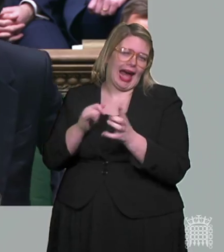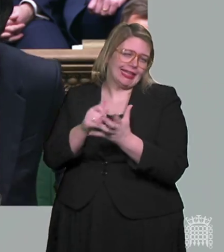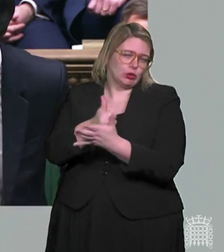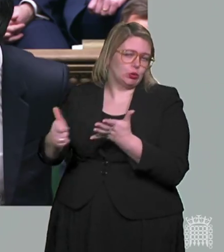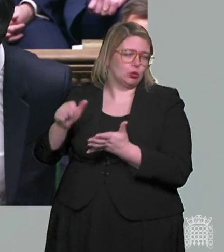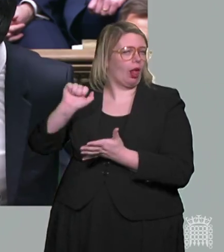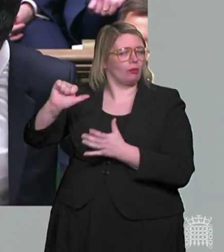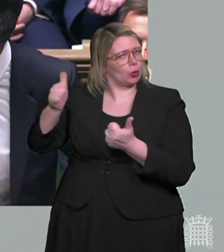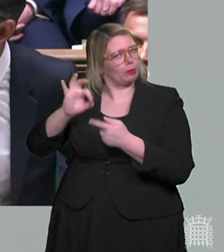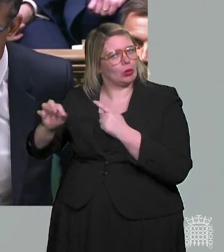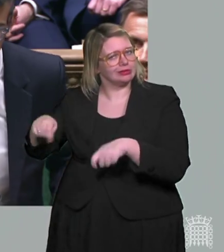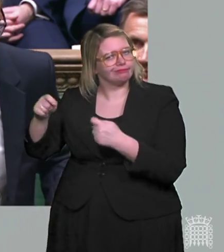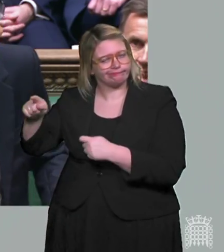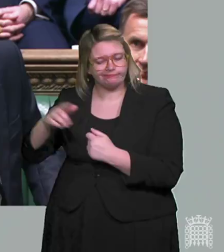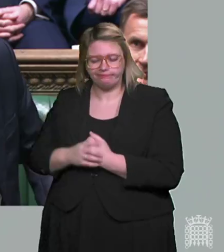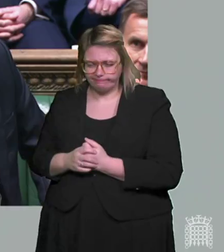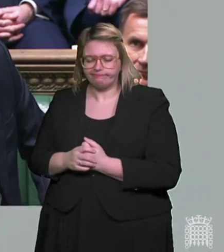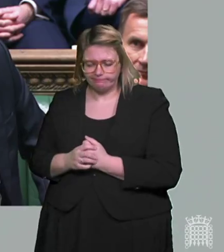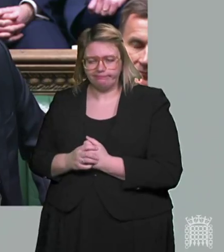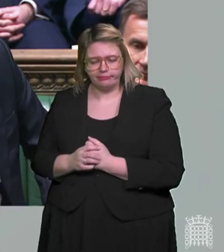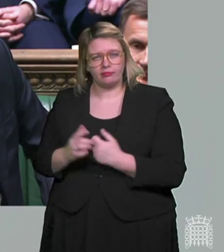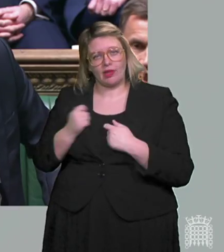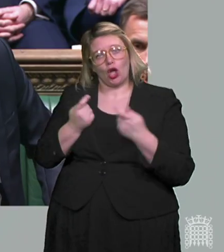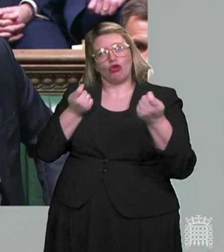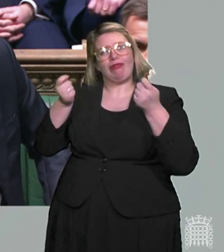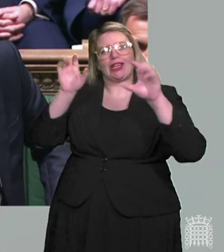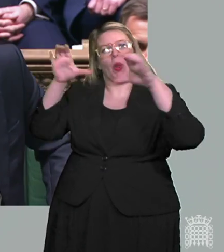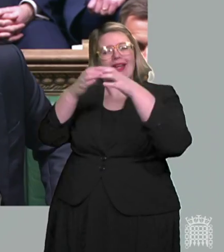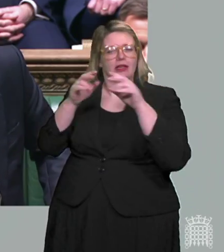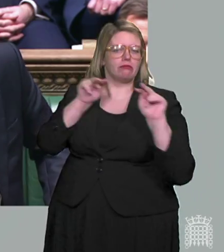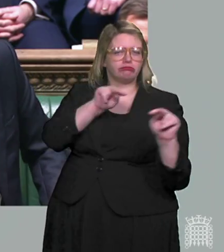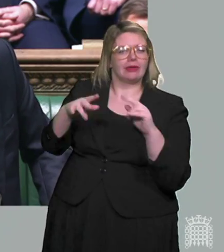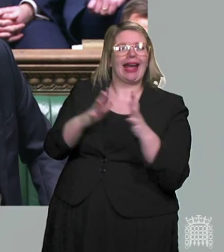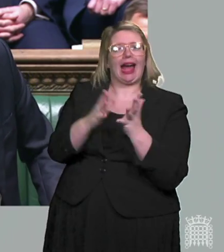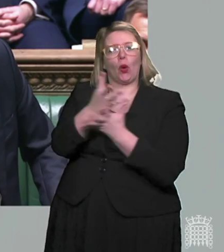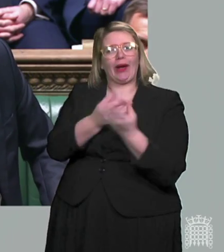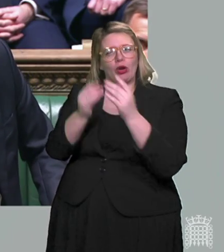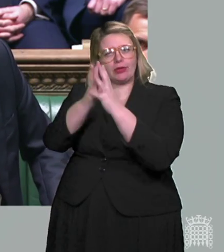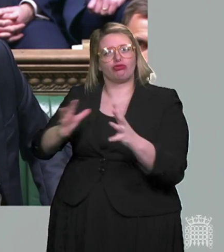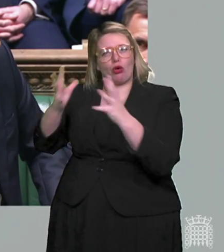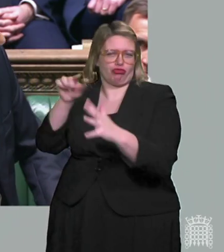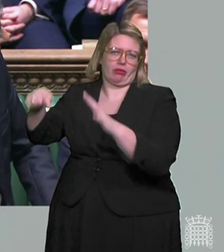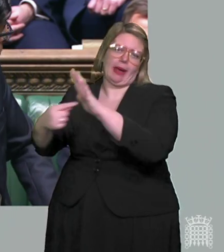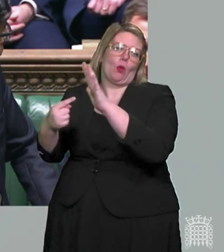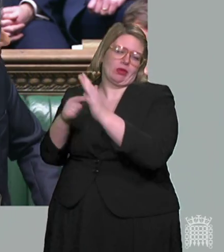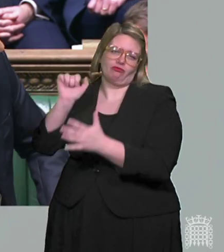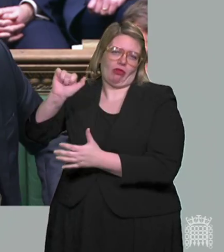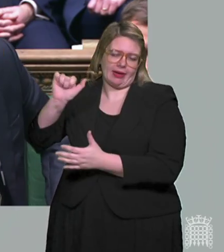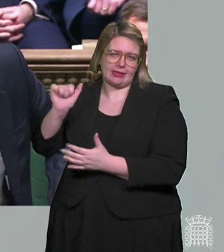He is absolutely right about the importance of our regulators in driving growth and competitive investment in our economy.